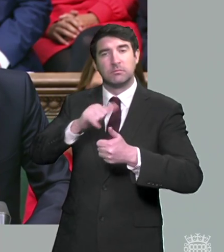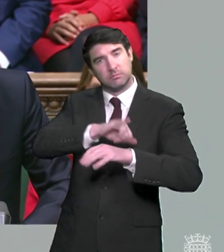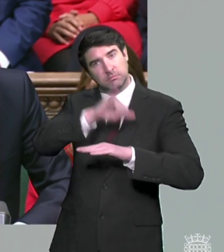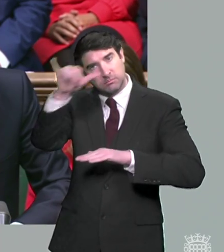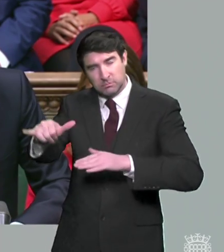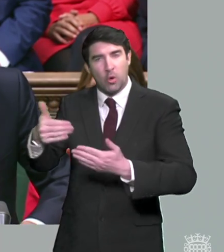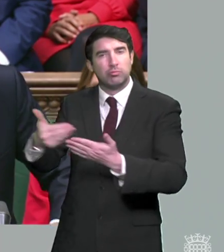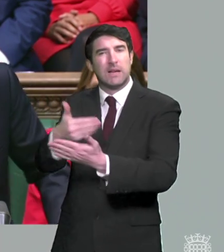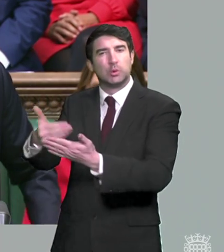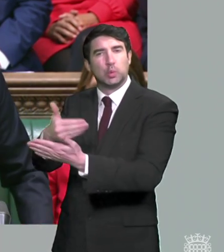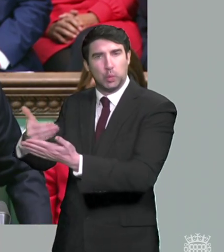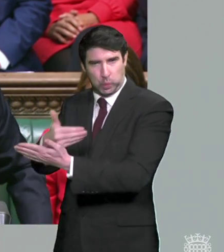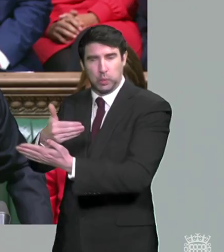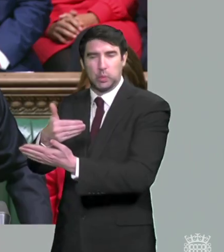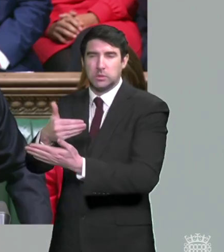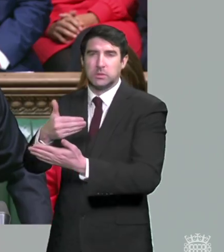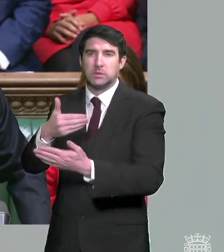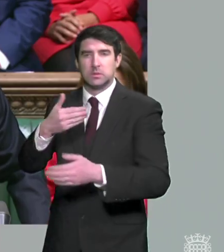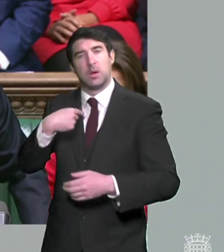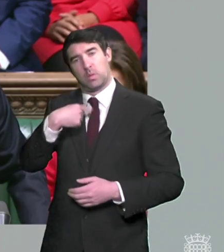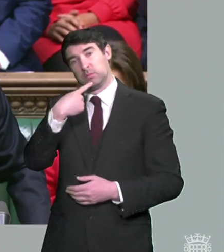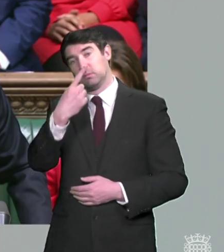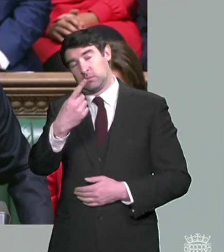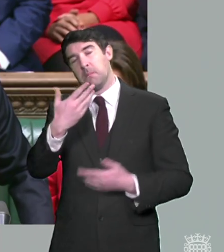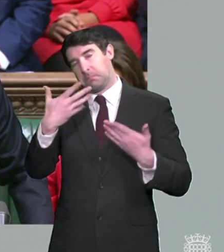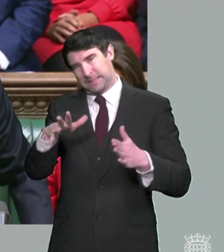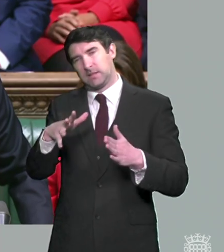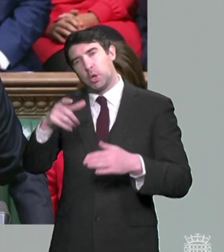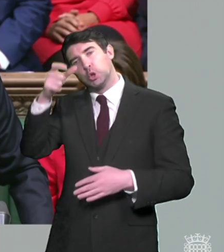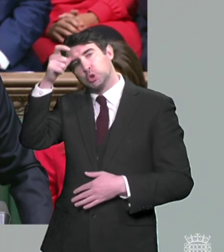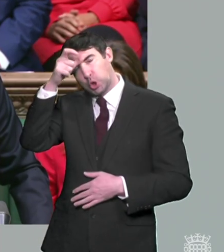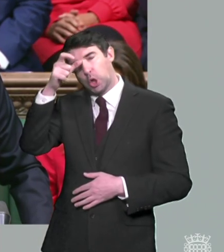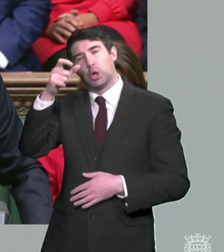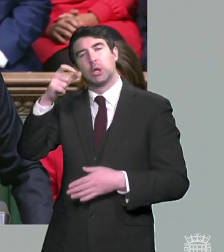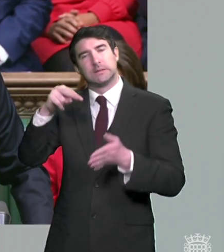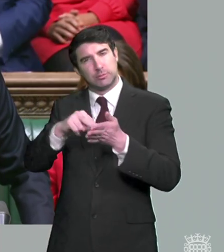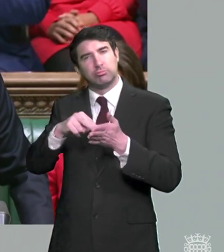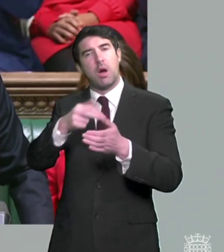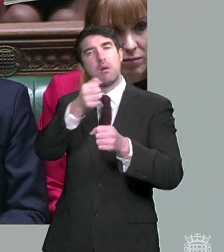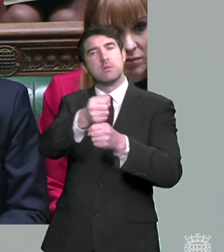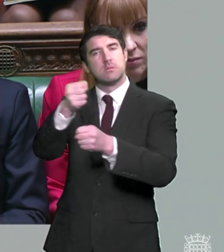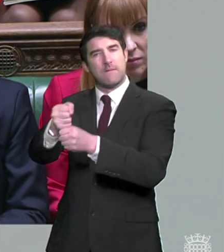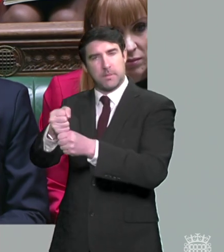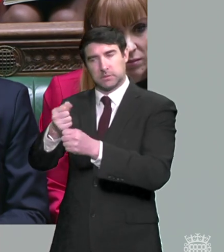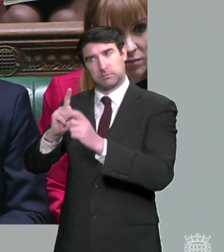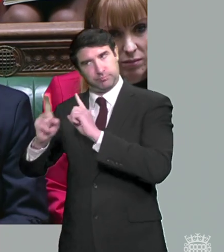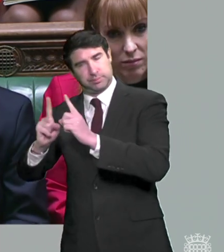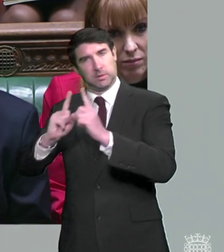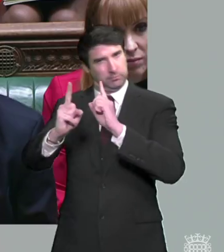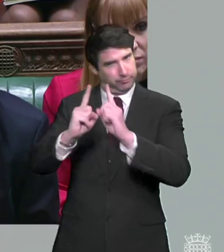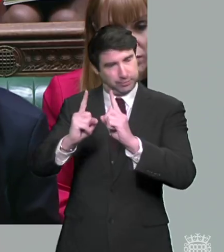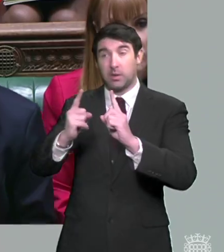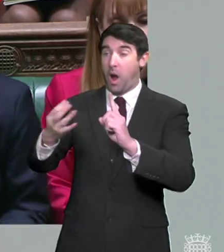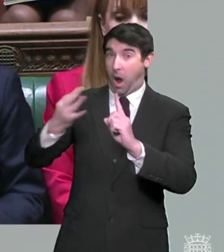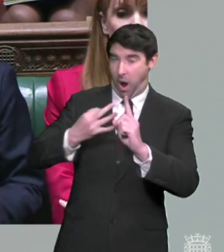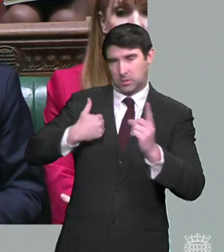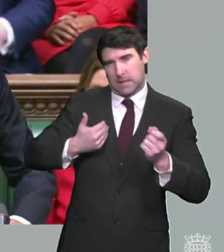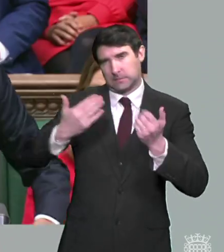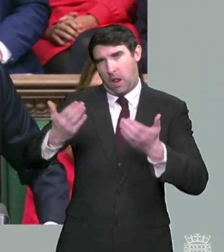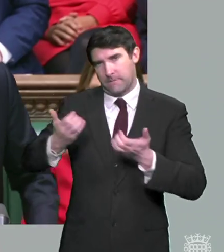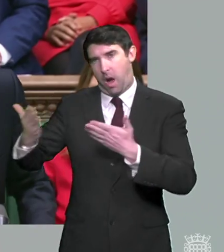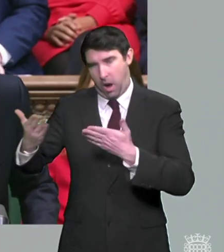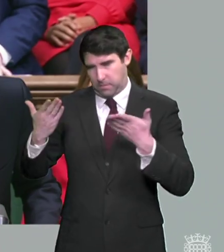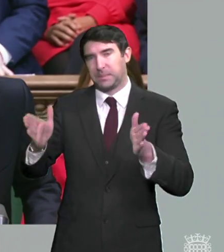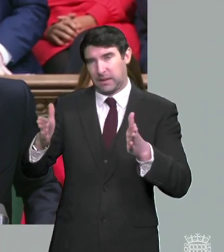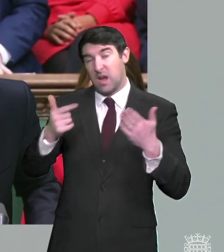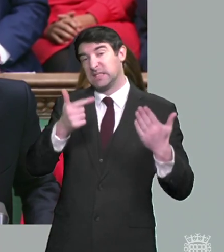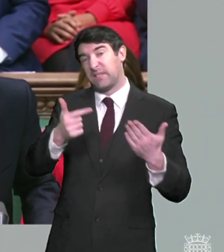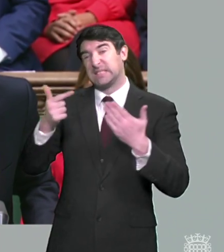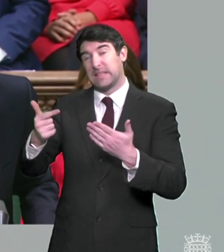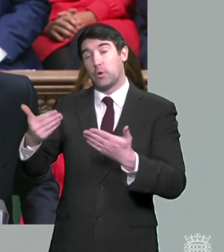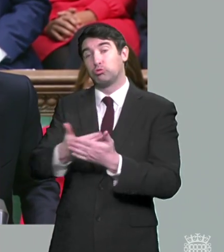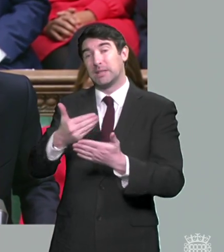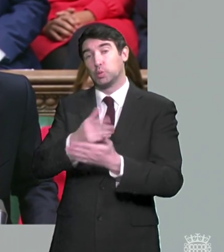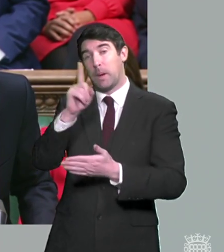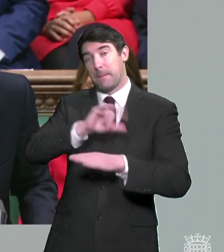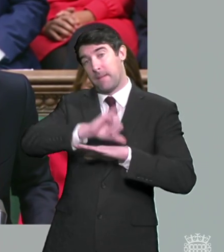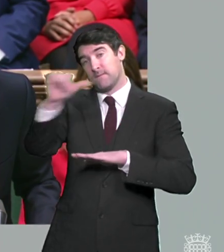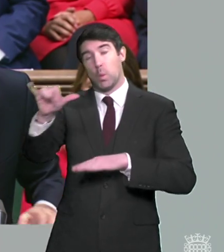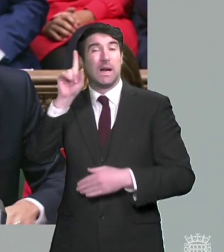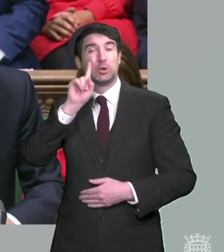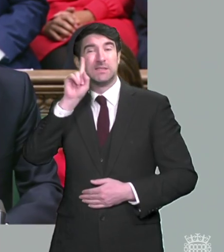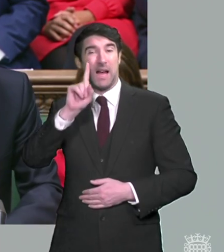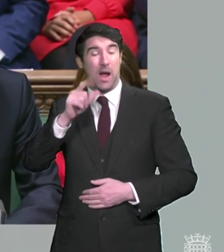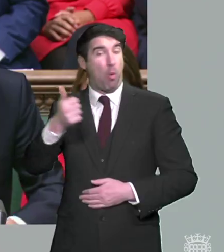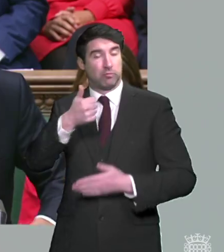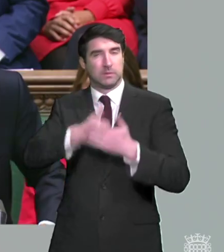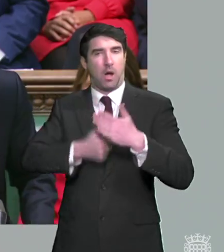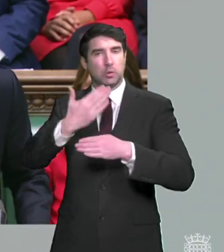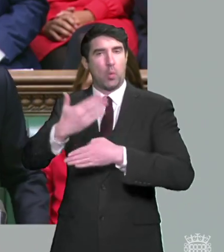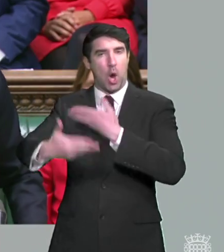The House will be reassured to know that we are in touch with the Turkish and Syrian authorities and are providing all the assistance that they have required of us, including the 77 search and rescue responders who arrived yesterday and have already begun work.